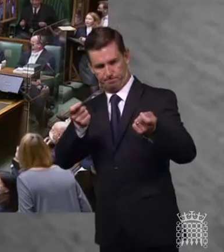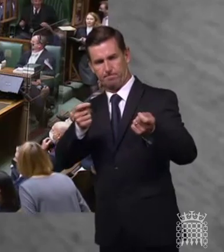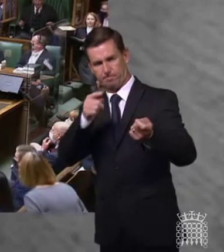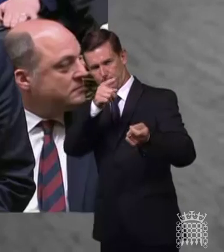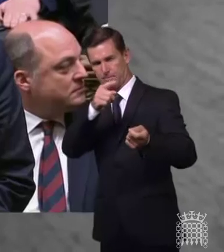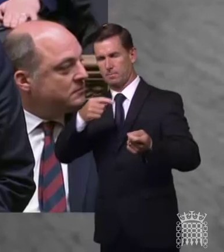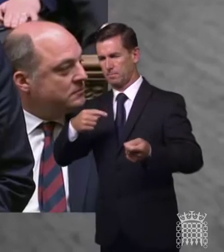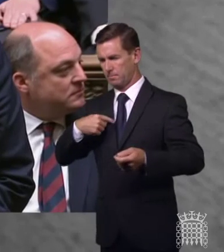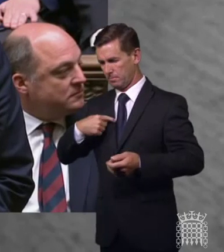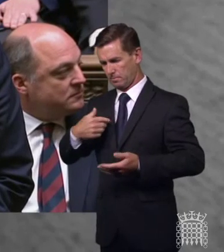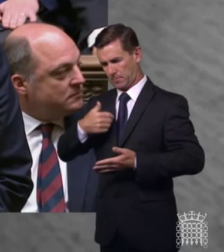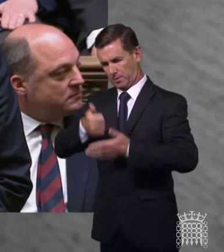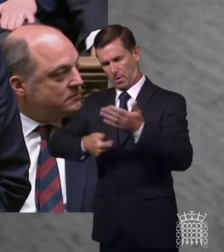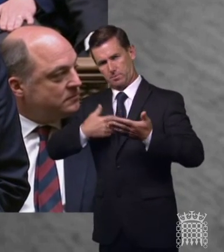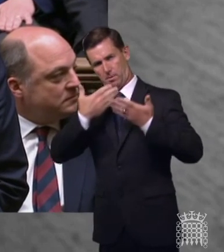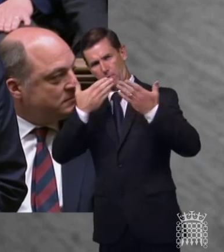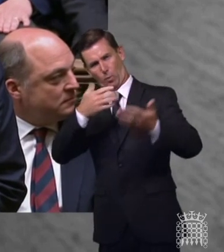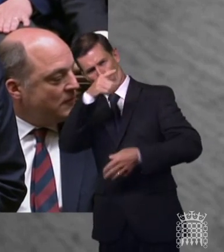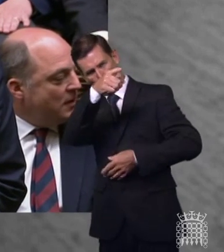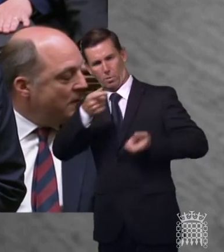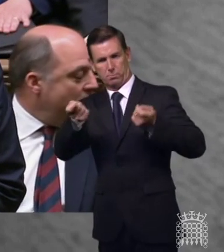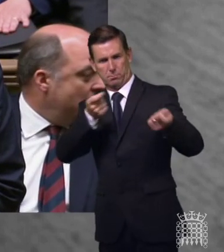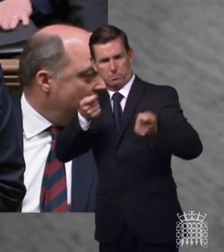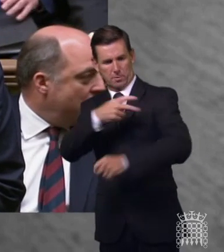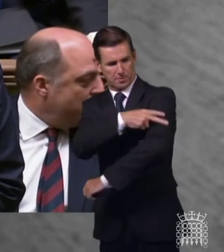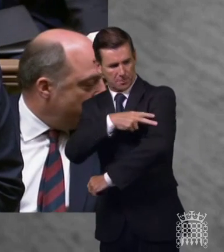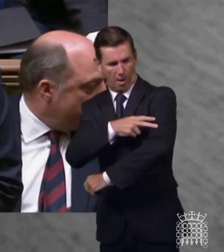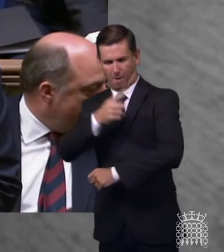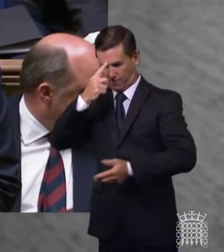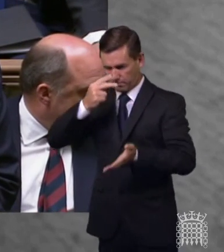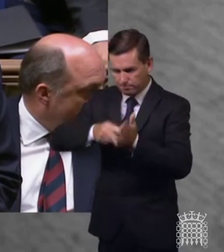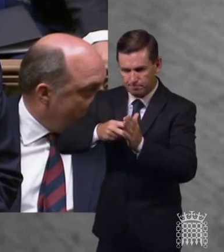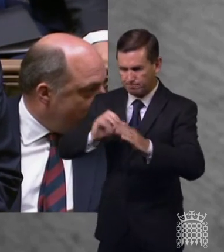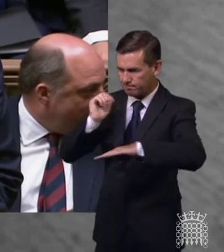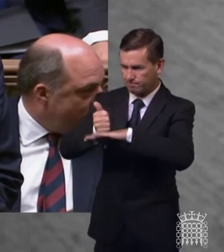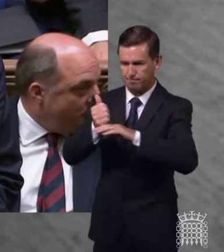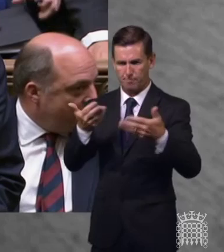That this House has considered the situation in Afghanistan. May I begin by thanking you, Mr Speaker, and all the parliamentary staff for enabling us to meet this morning?